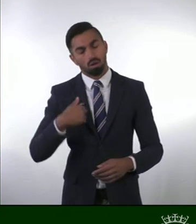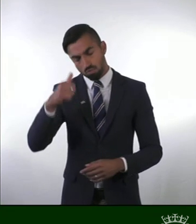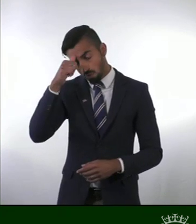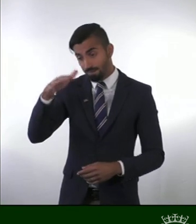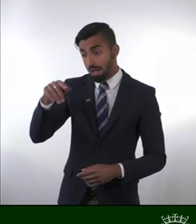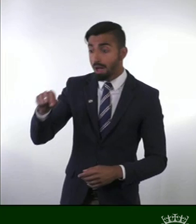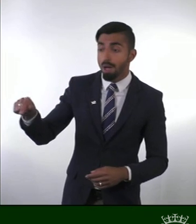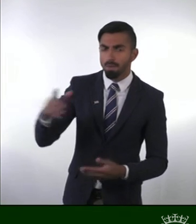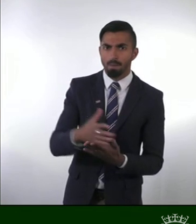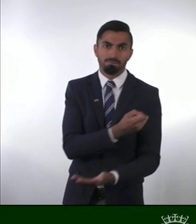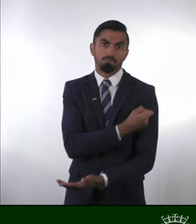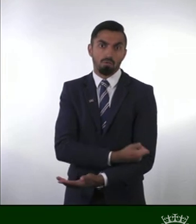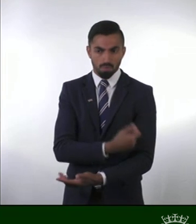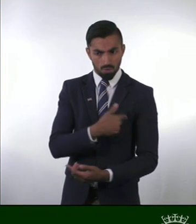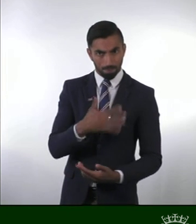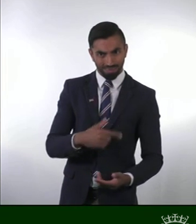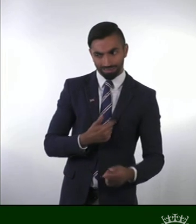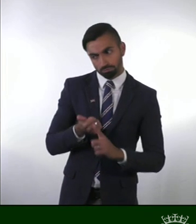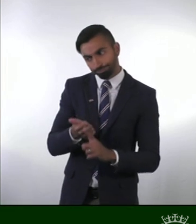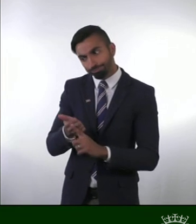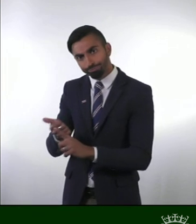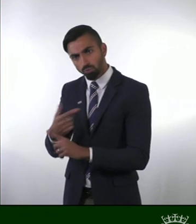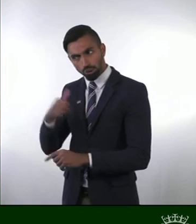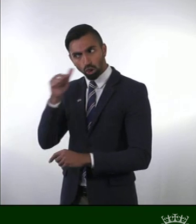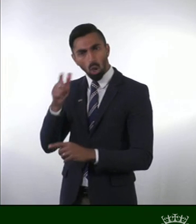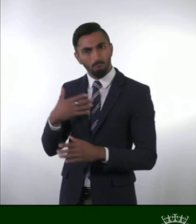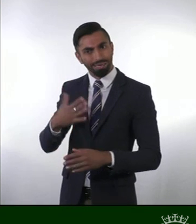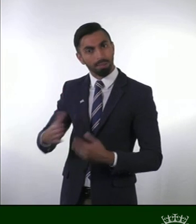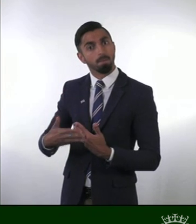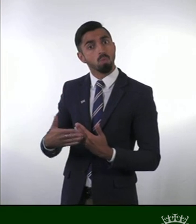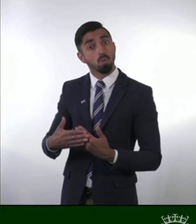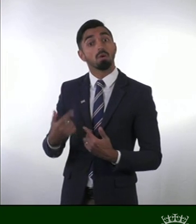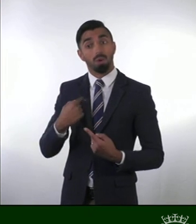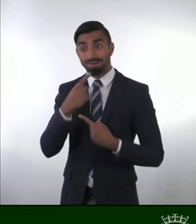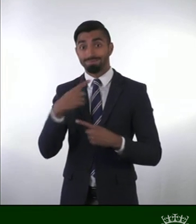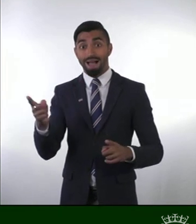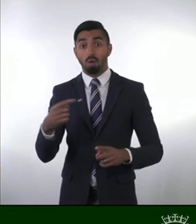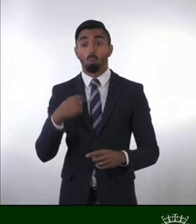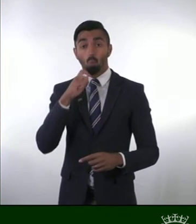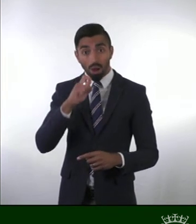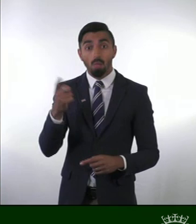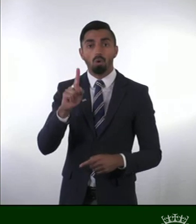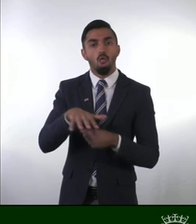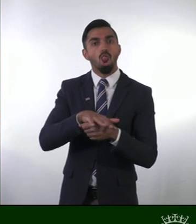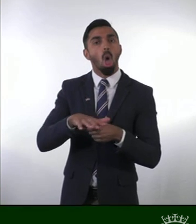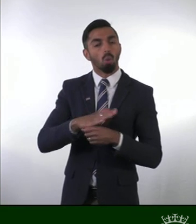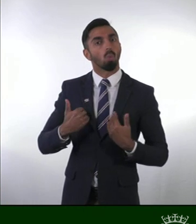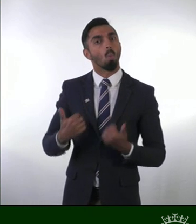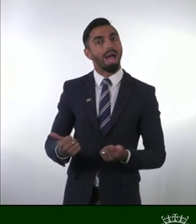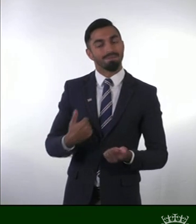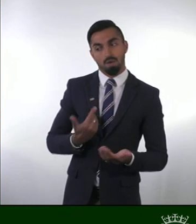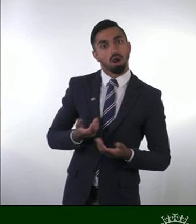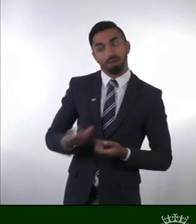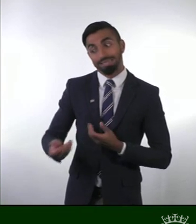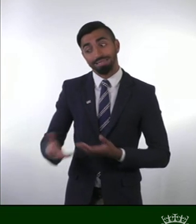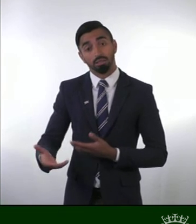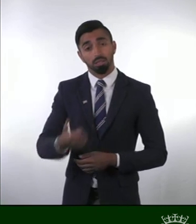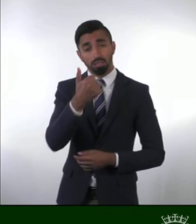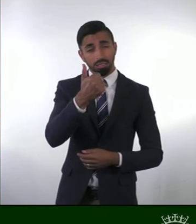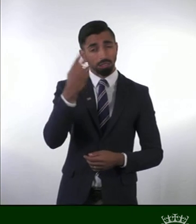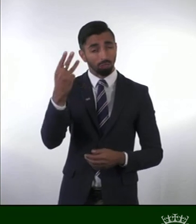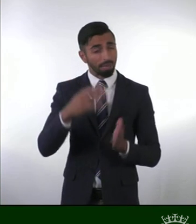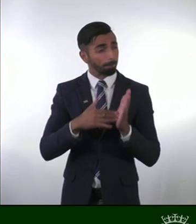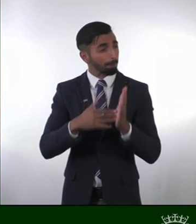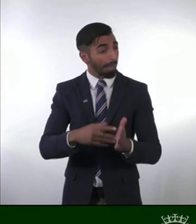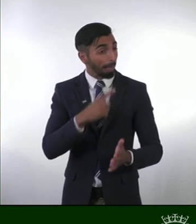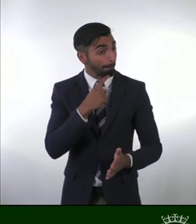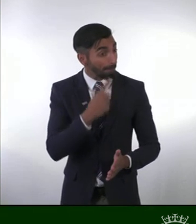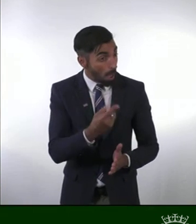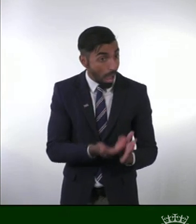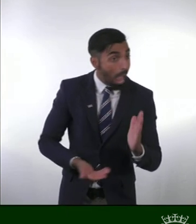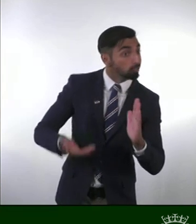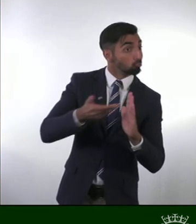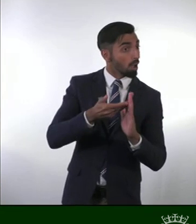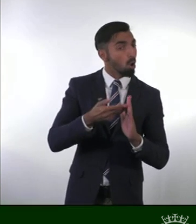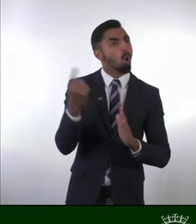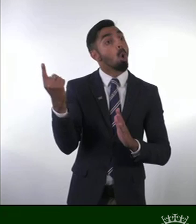That is why we are announcing a further £63 million of local welfare assistance to be used by local authorities at their discretion to help the most vulnerable families.